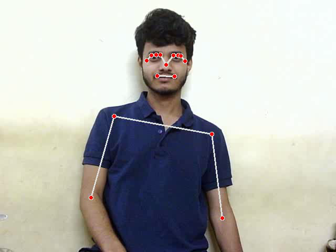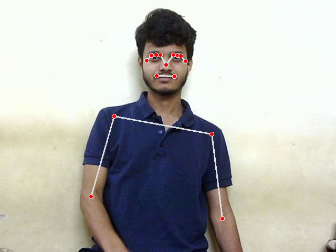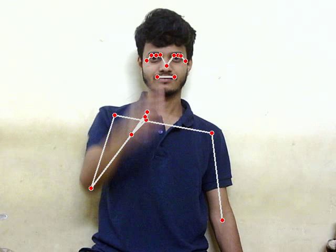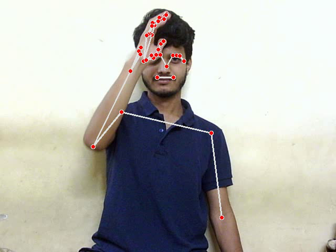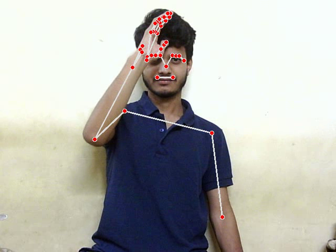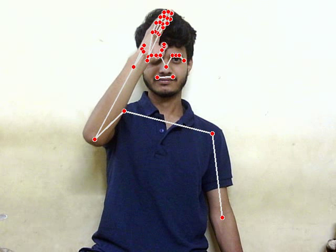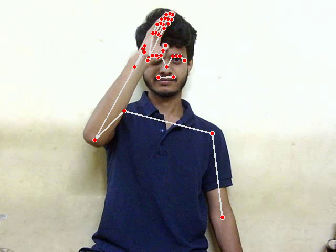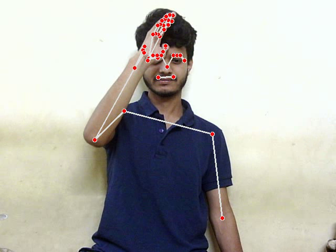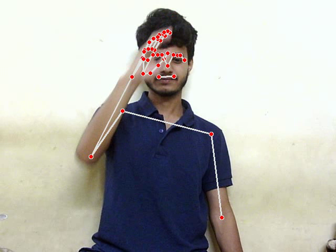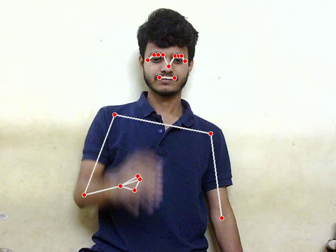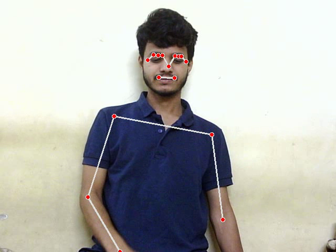father